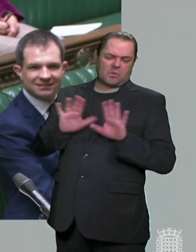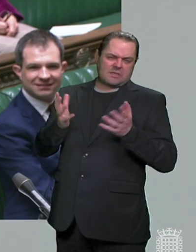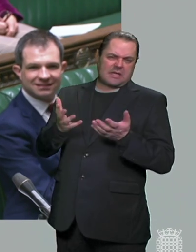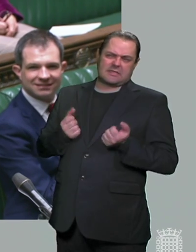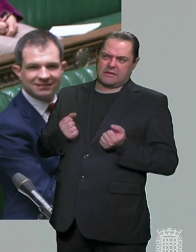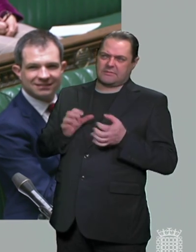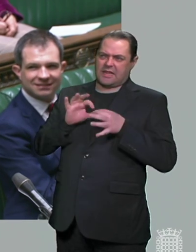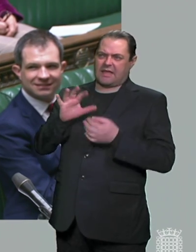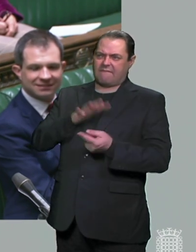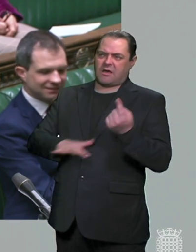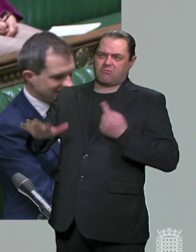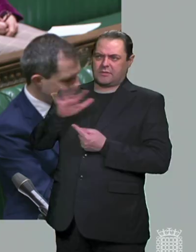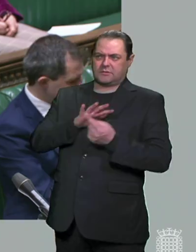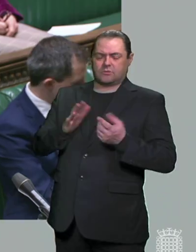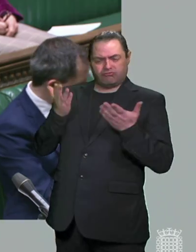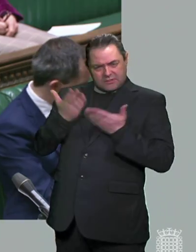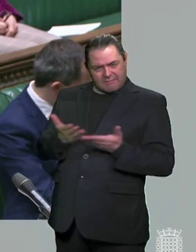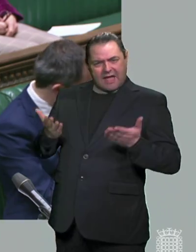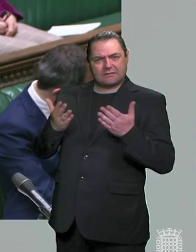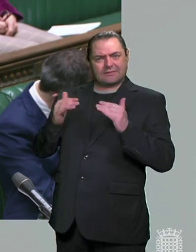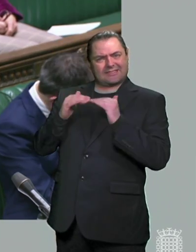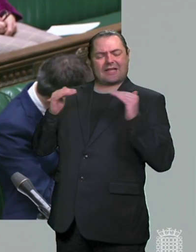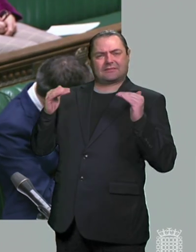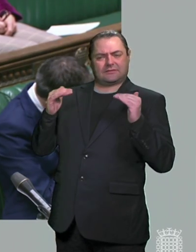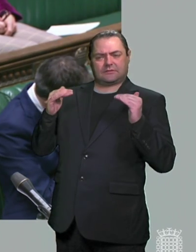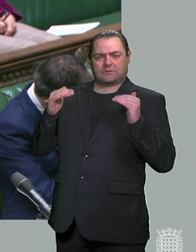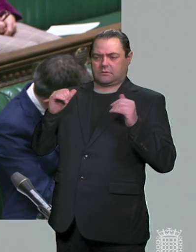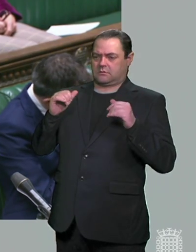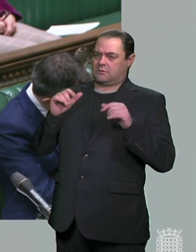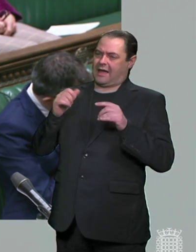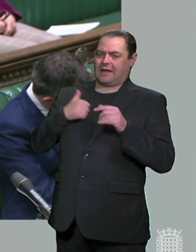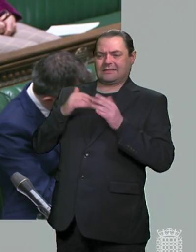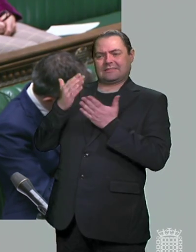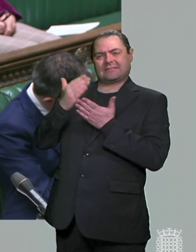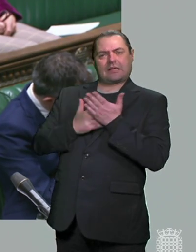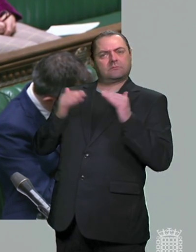We are respecting and raising environmental standards.